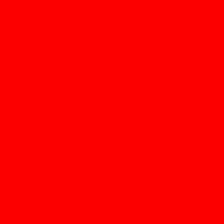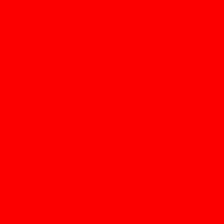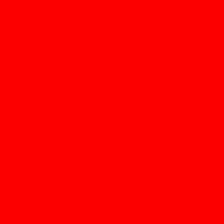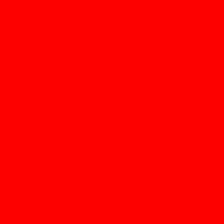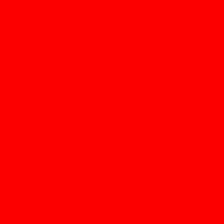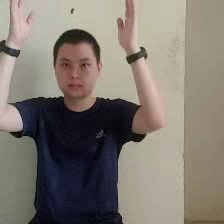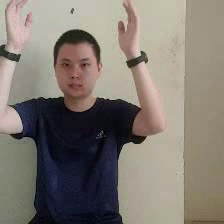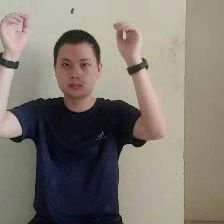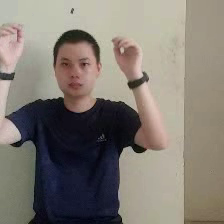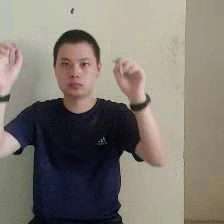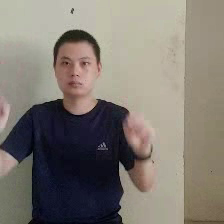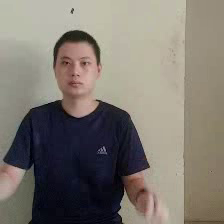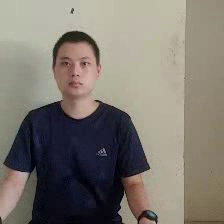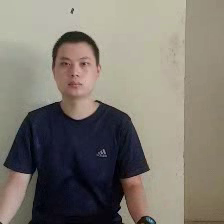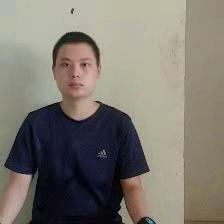Chạy